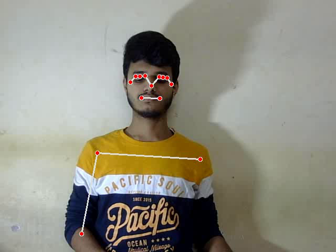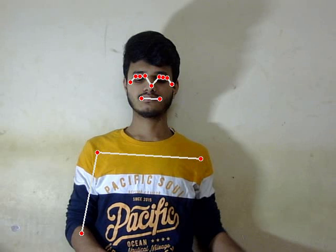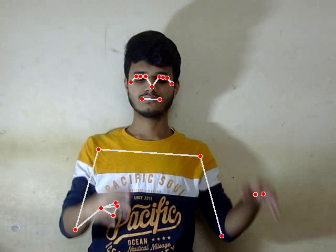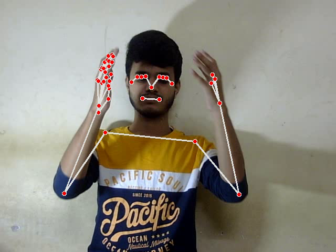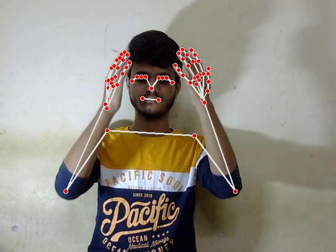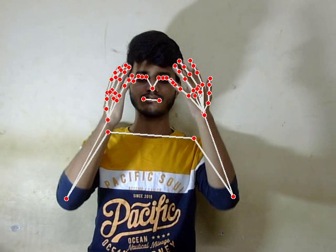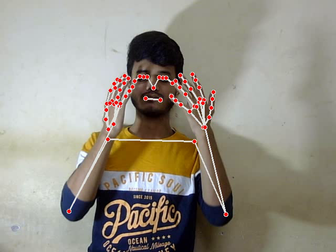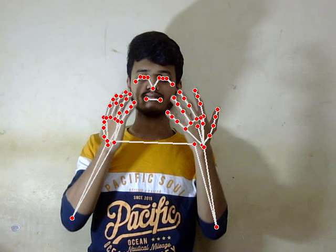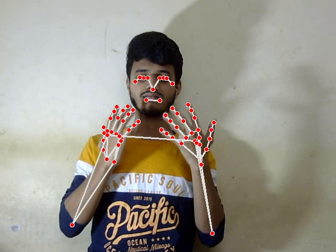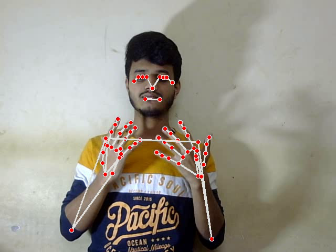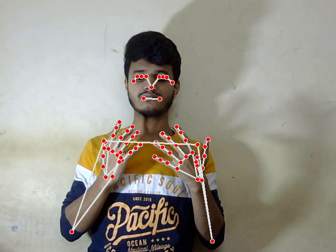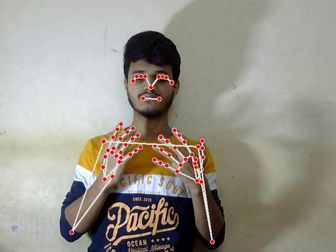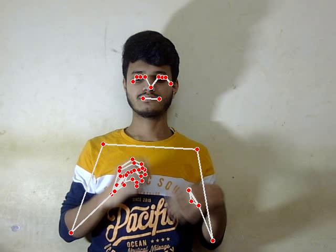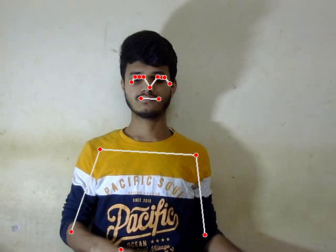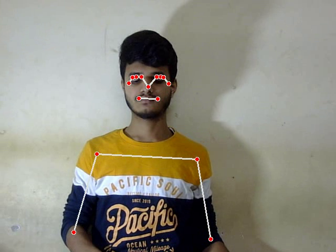sad